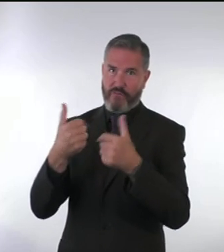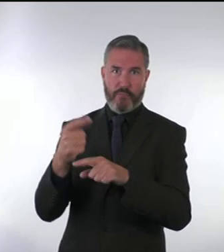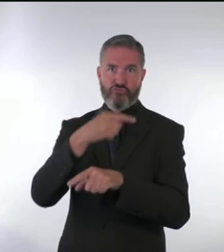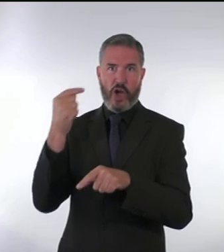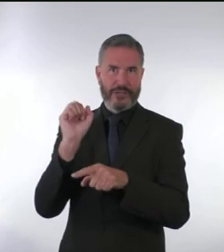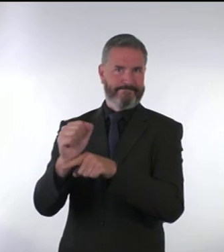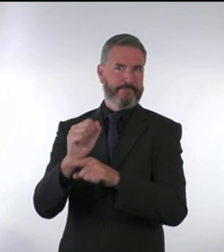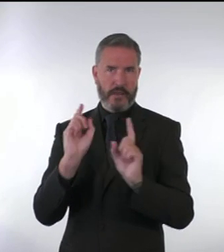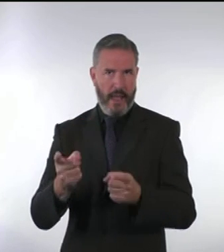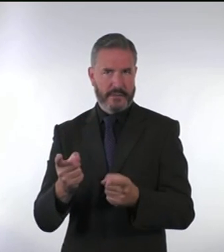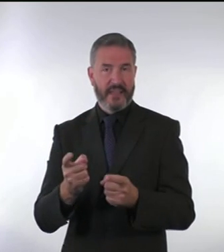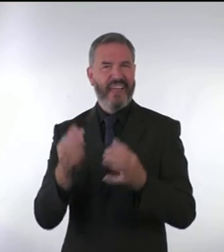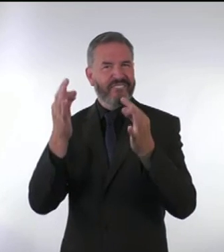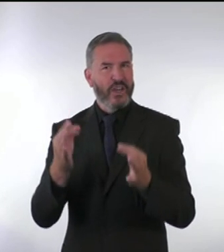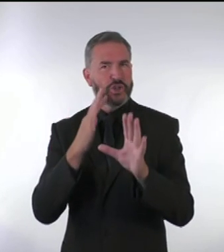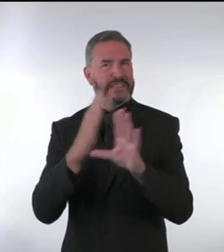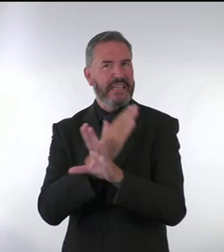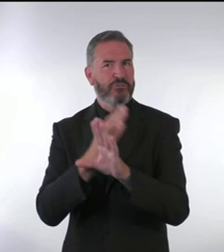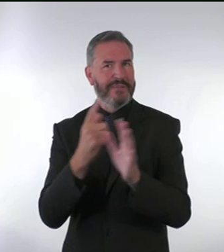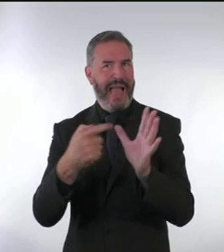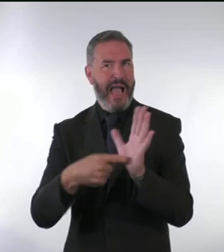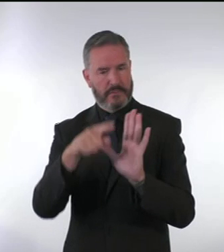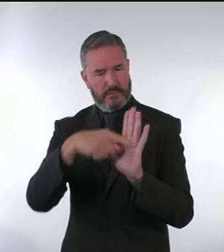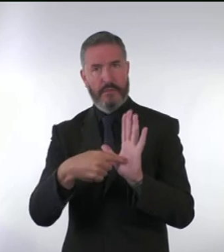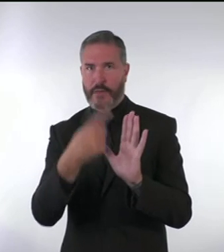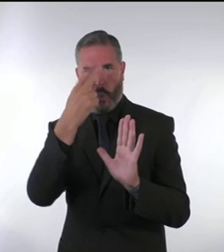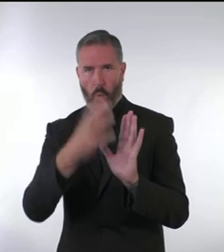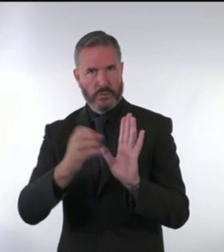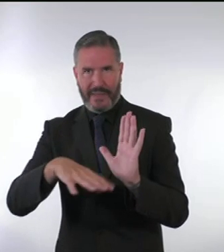He said that the Official Secrets Acts were completely out of date.